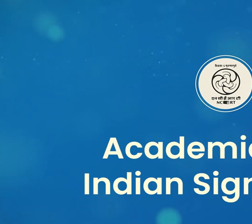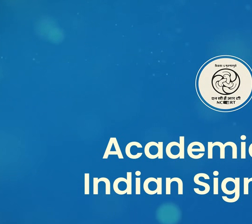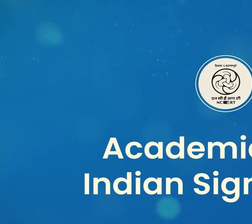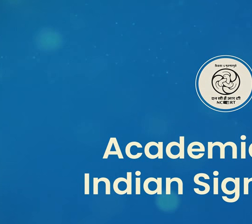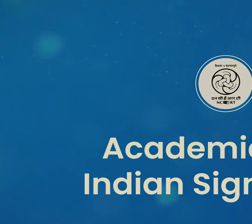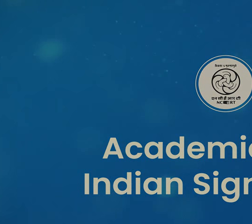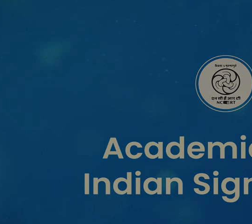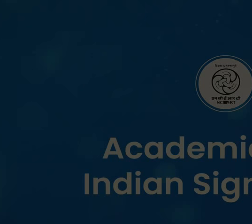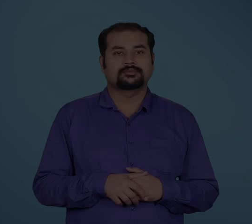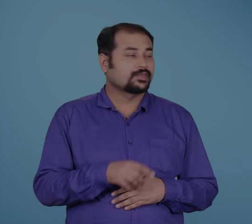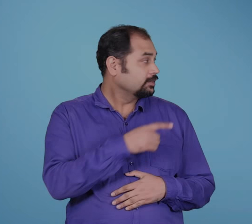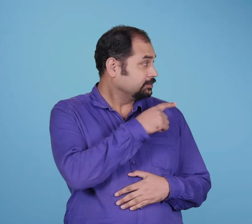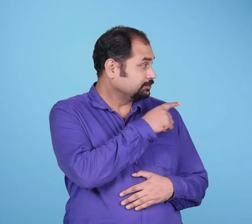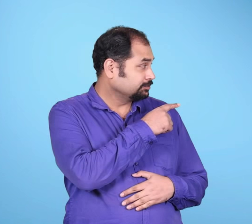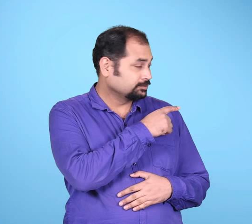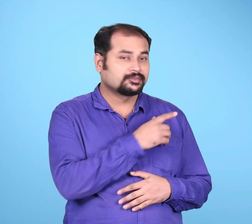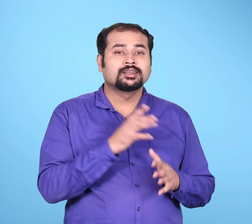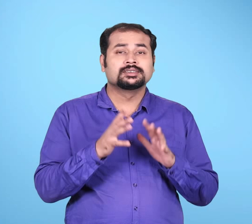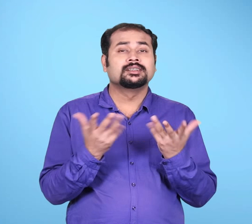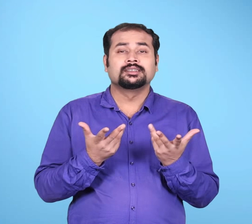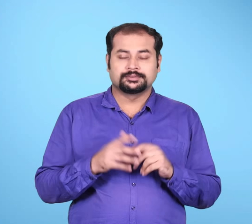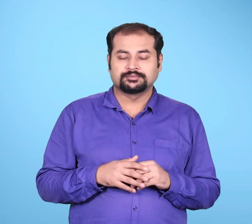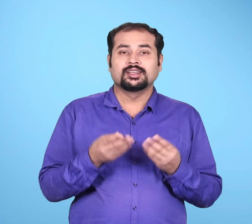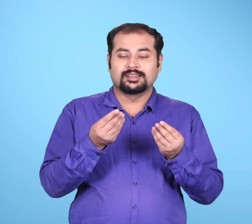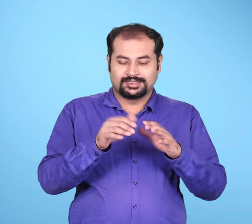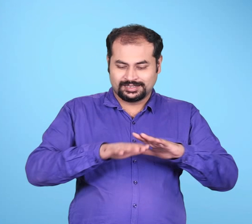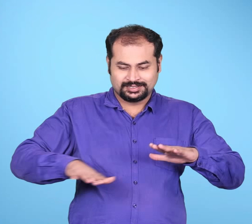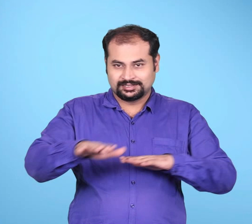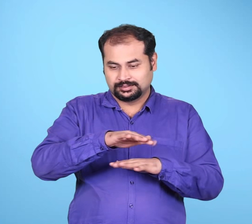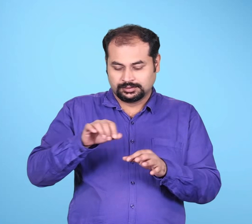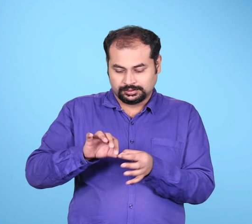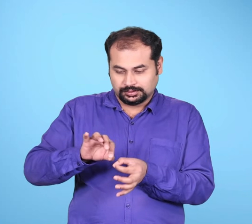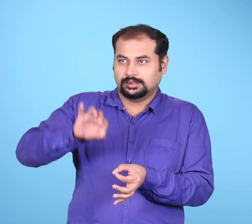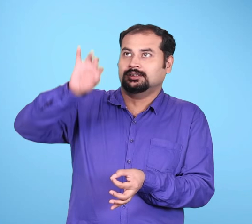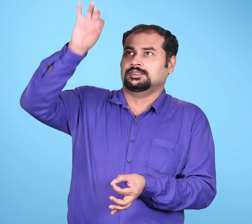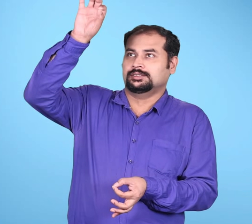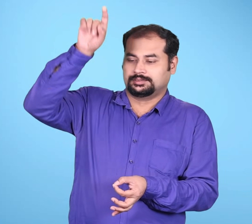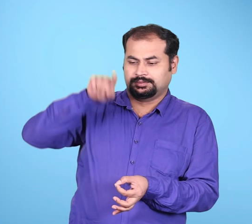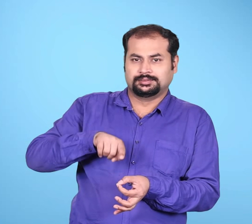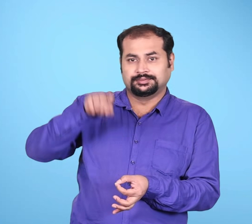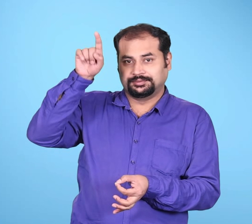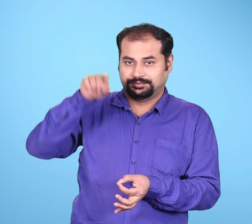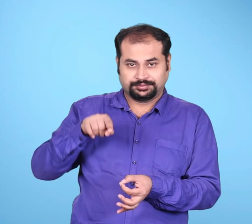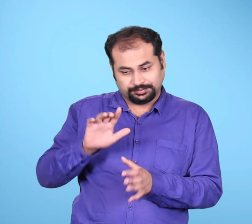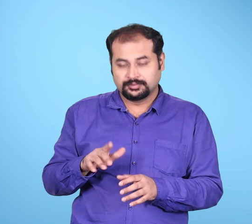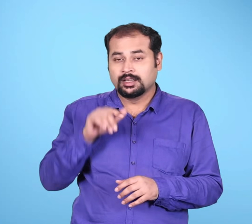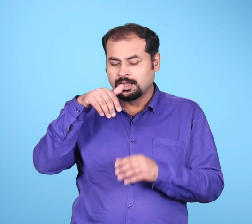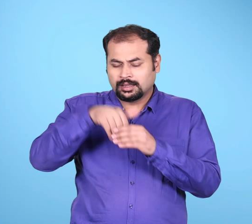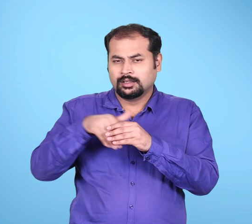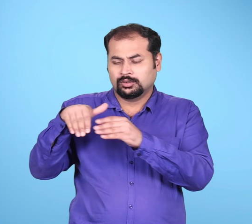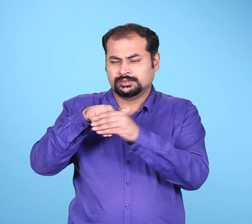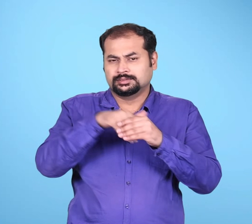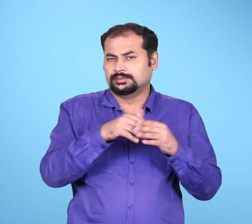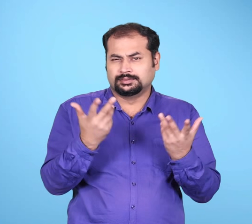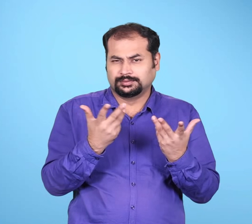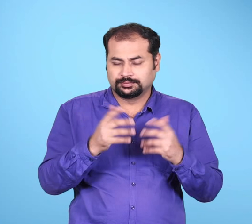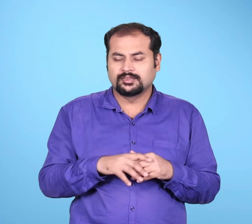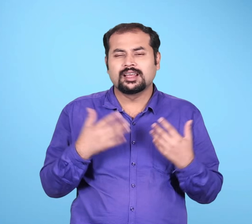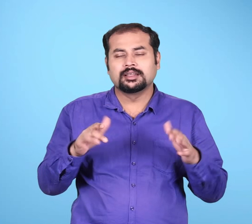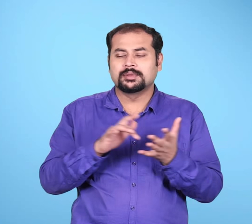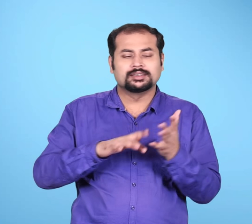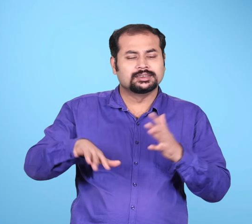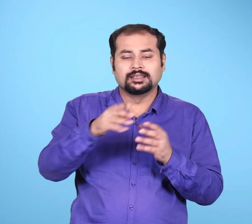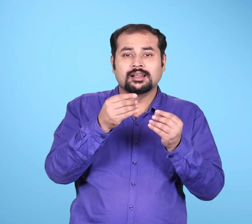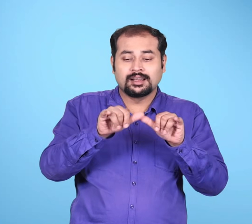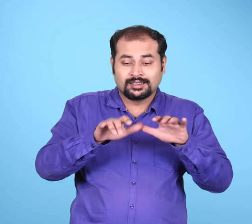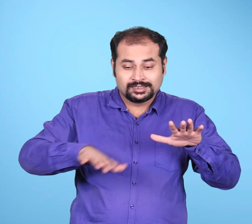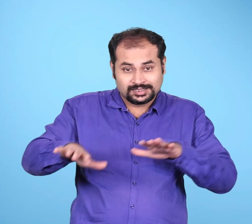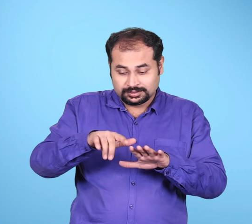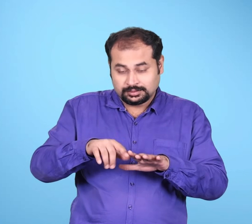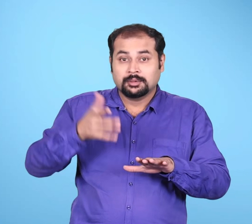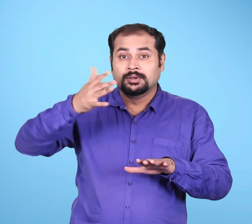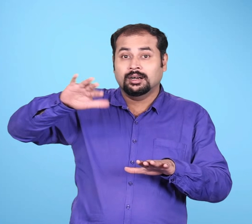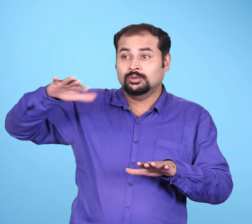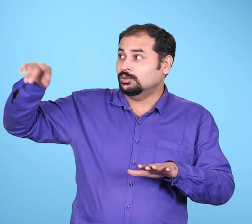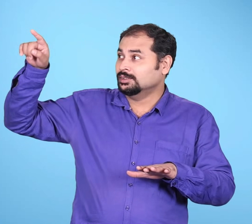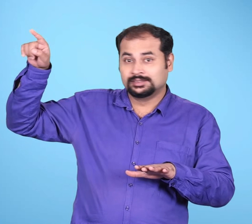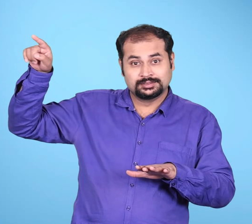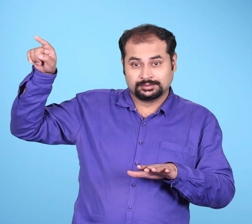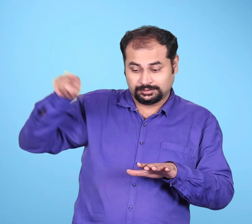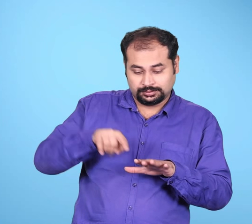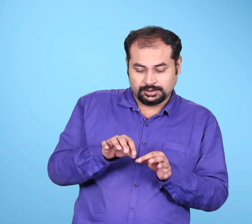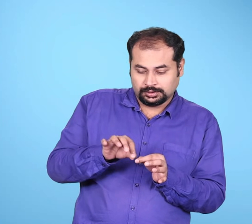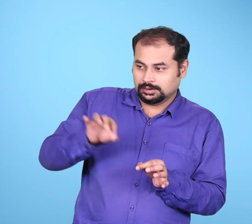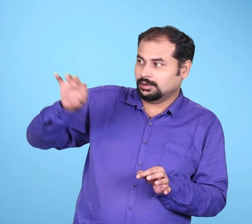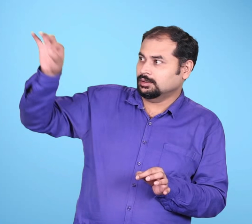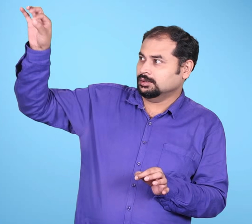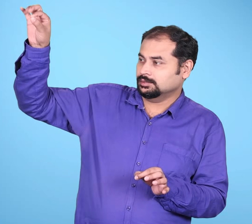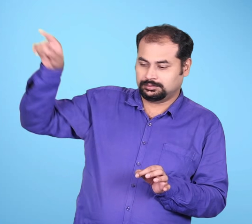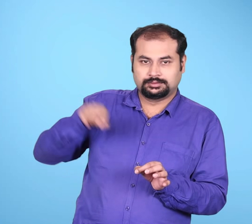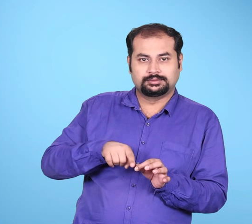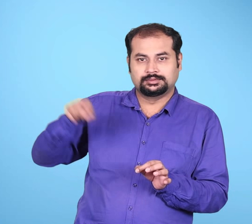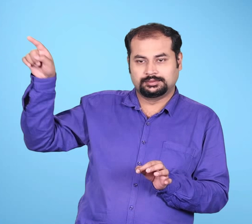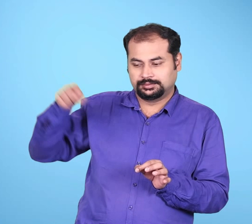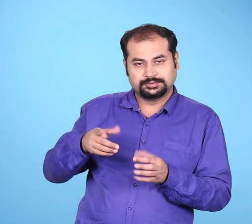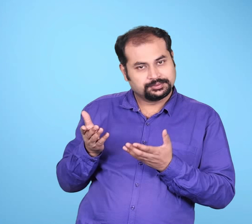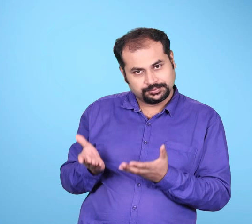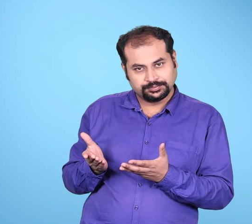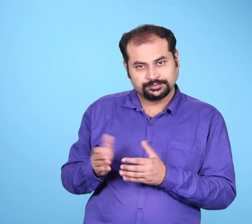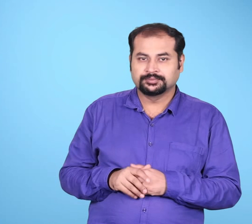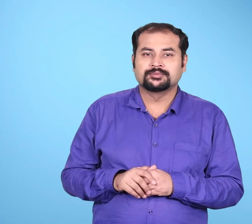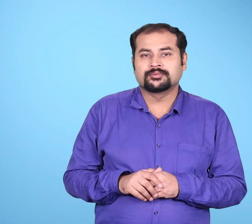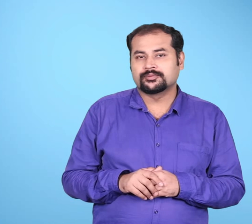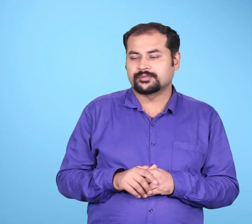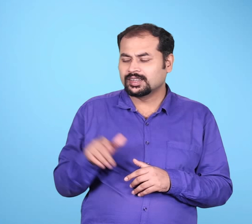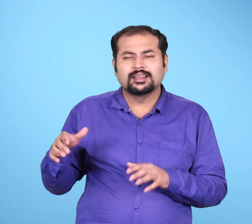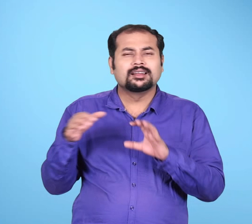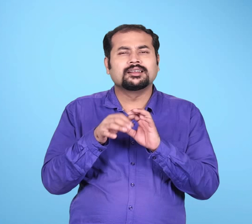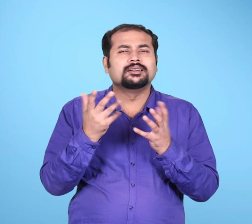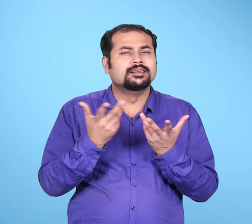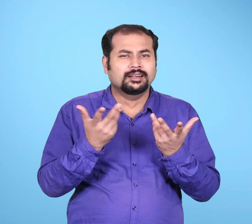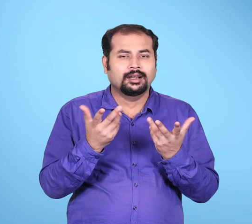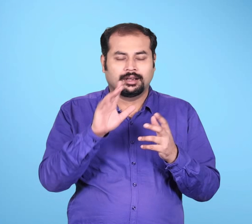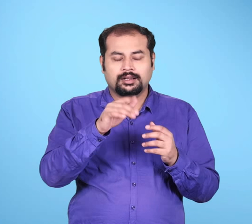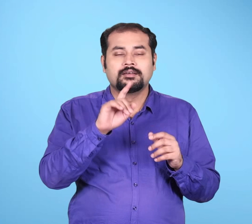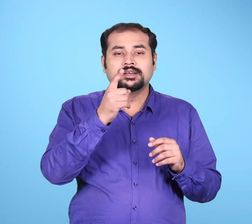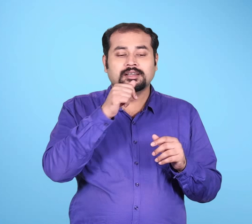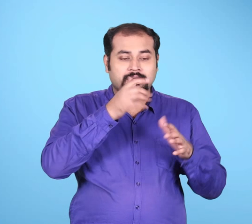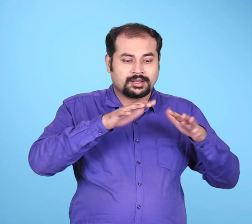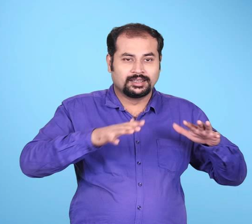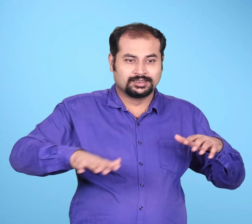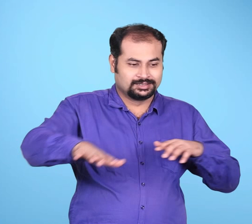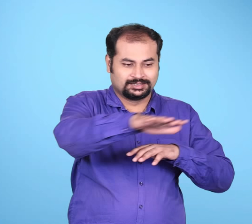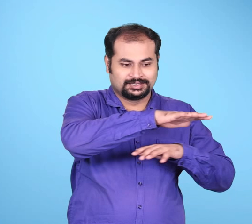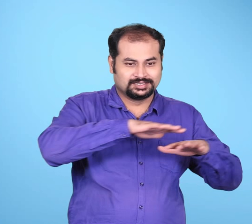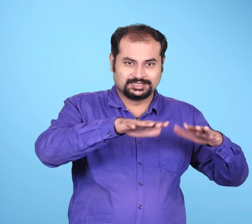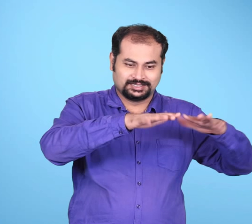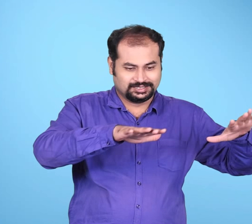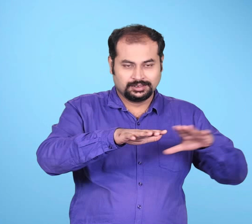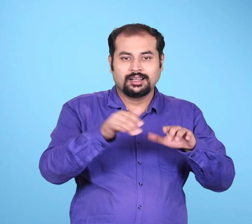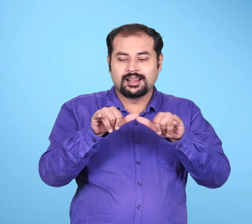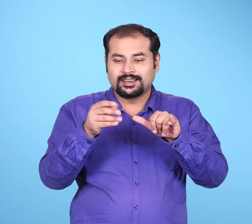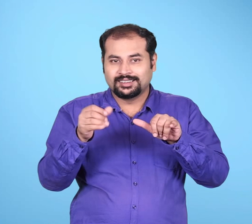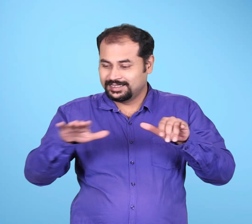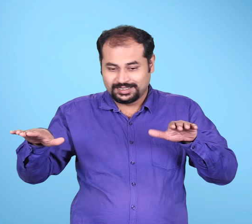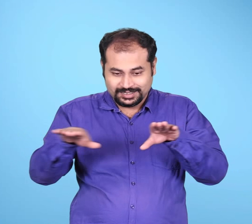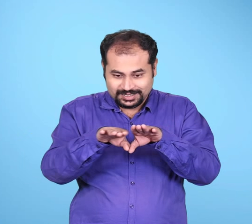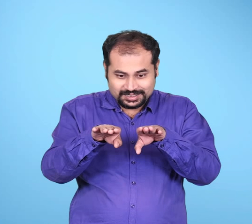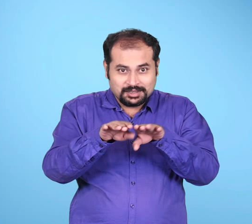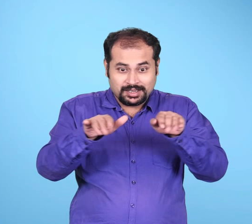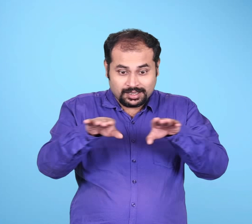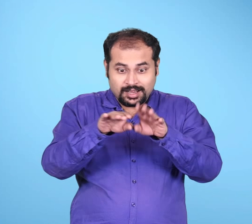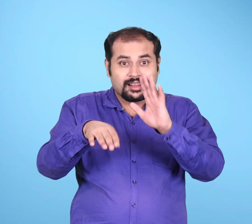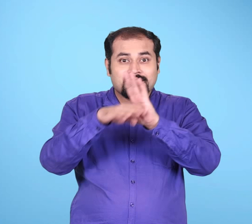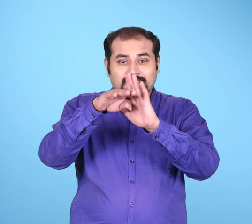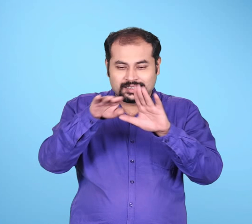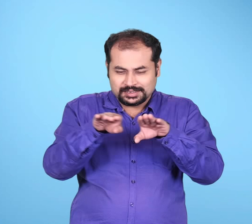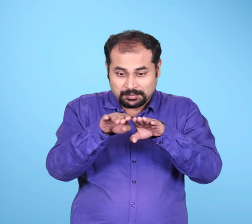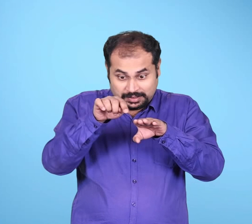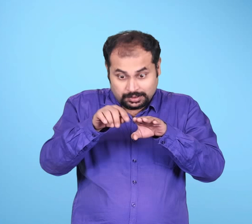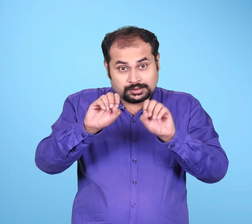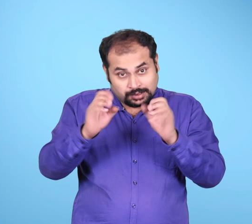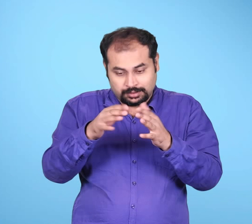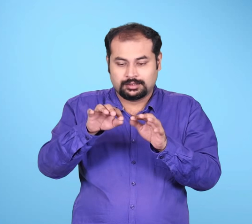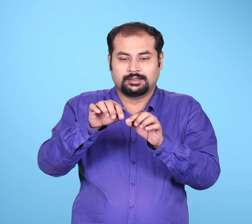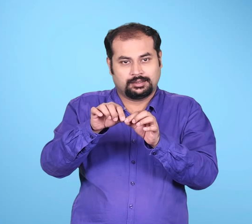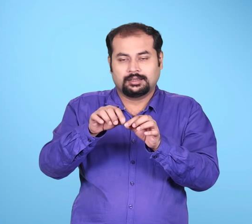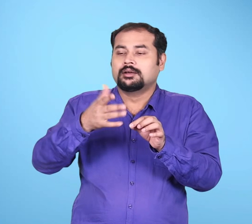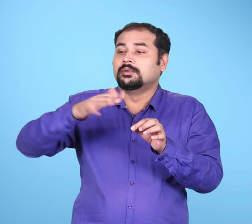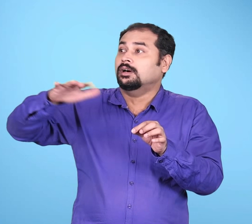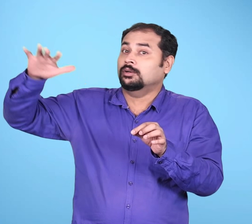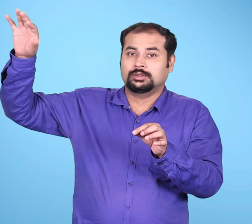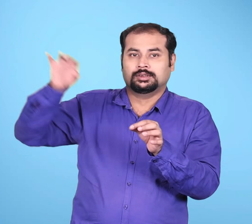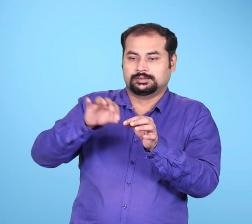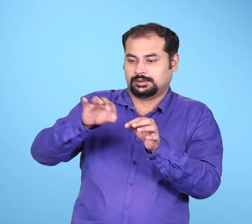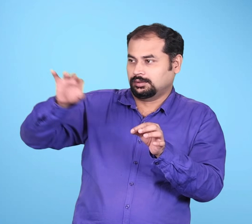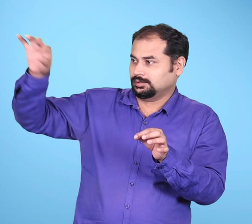Altitude This sign refers to altitude. Altitude is the height of a place above the mean sea-level. It is the measurement of the elevation of land from the level of the sea. The level of the sea remains